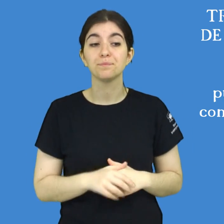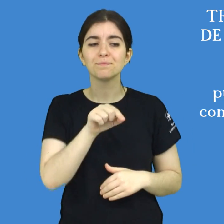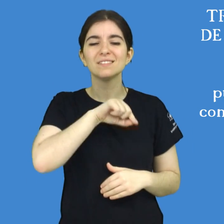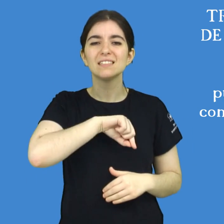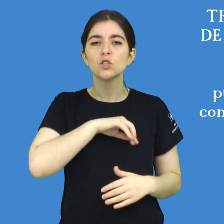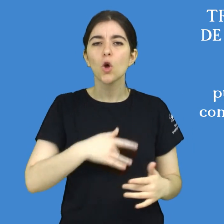sentir